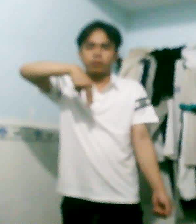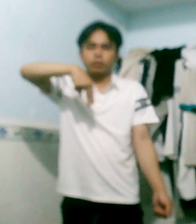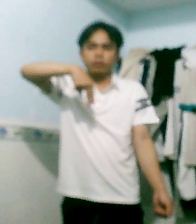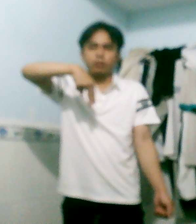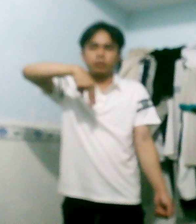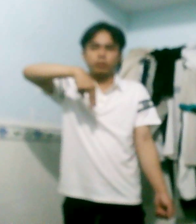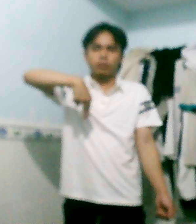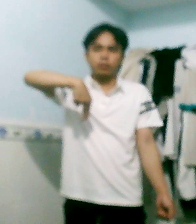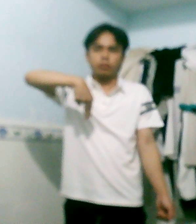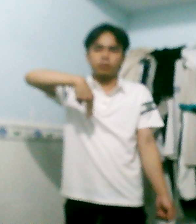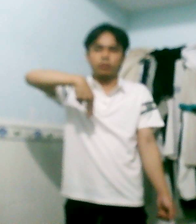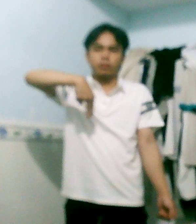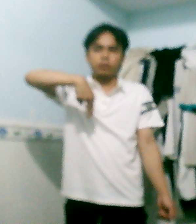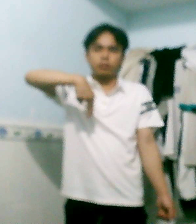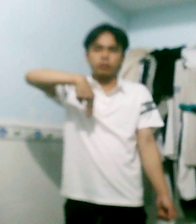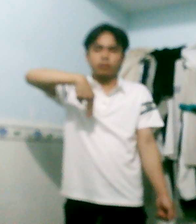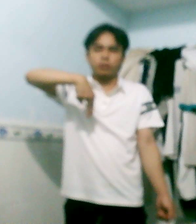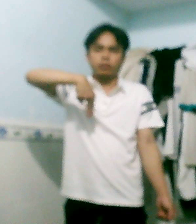n